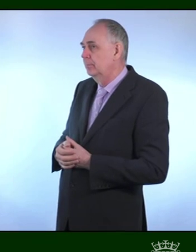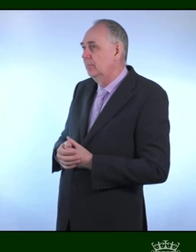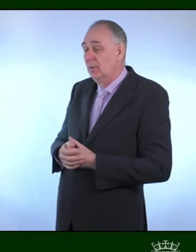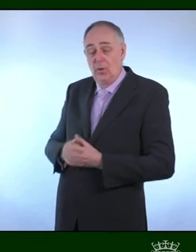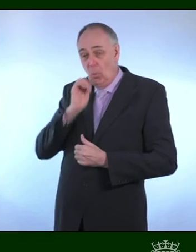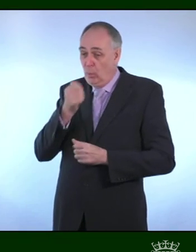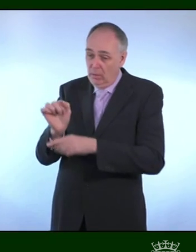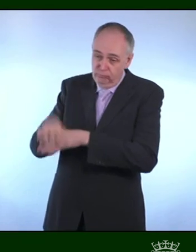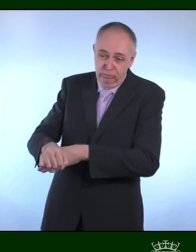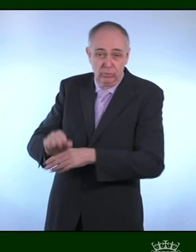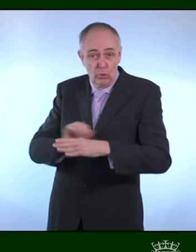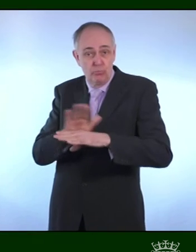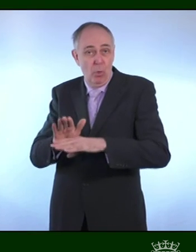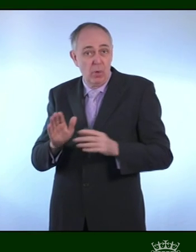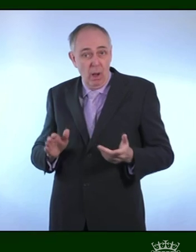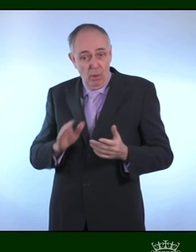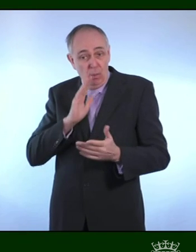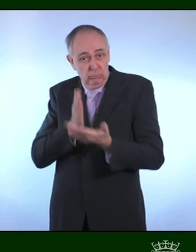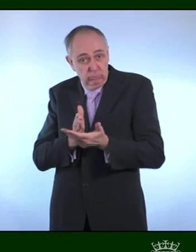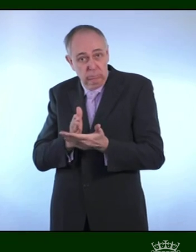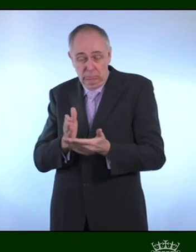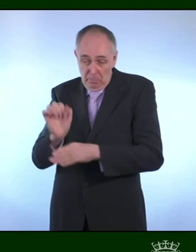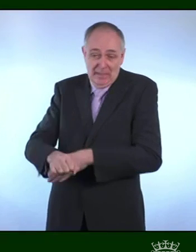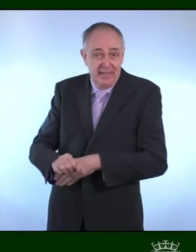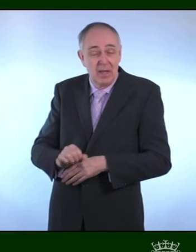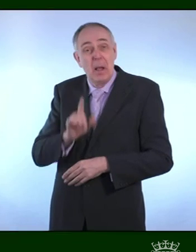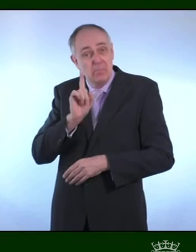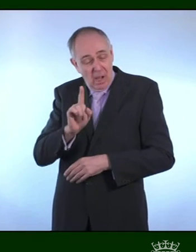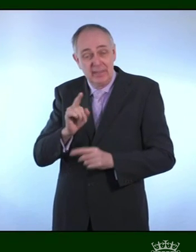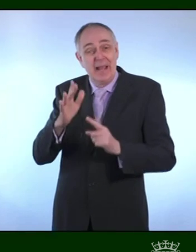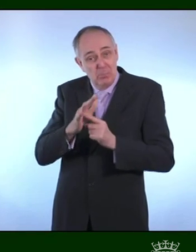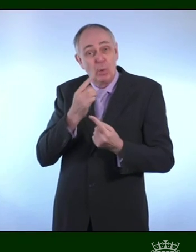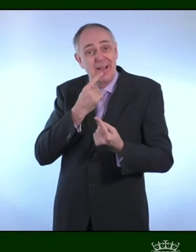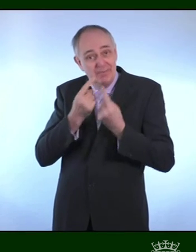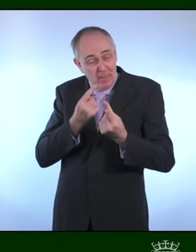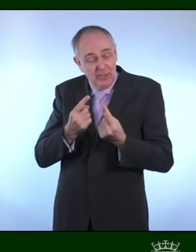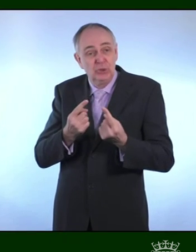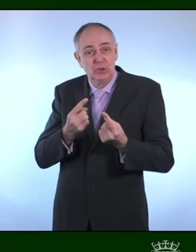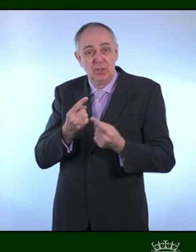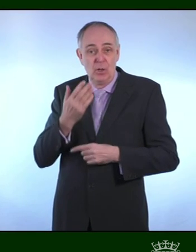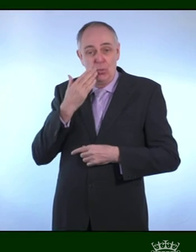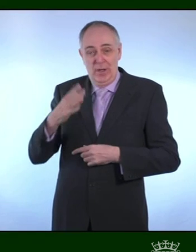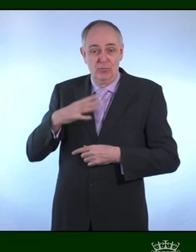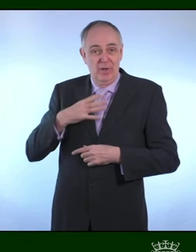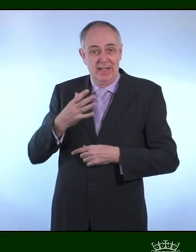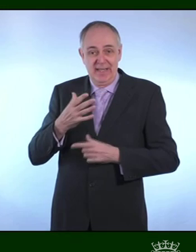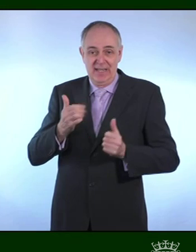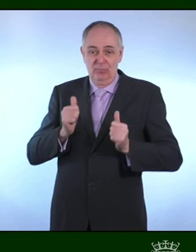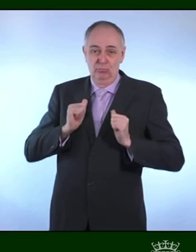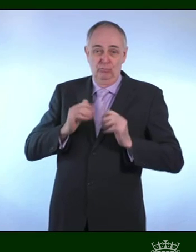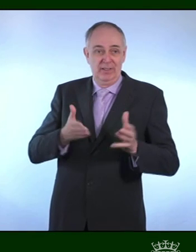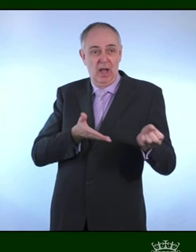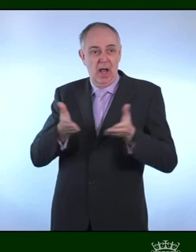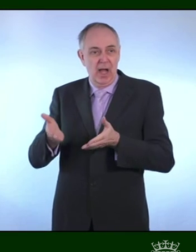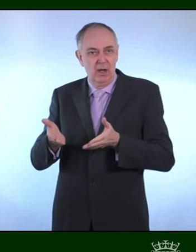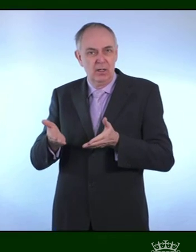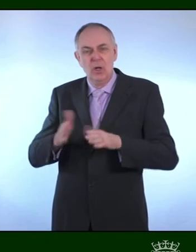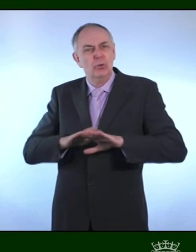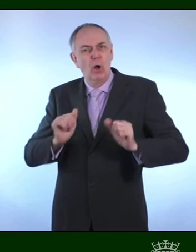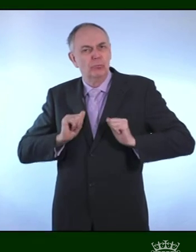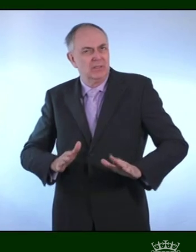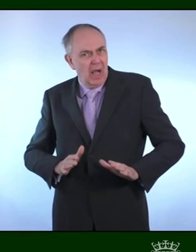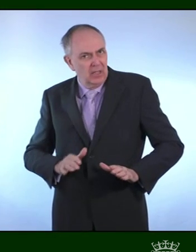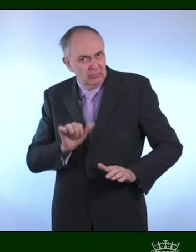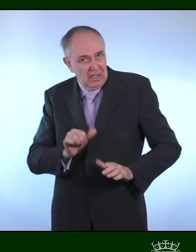We will beat this virus together, but the most important advice that I can give him as he retires— I am delighted to hear that he is not retiring.